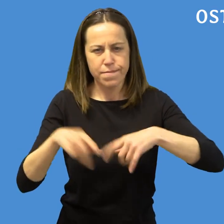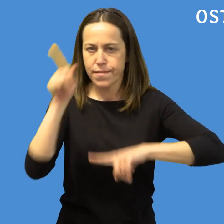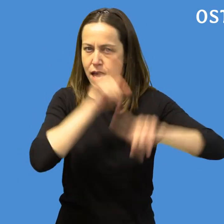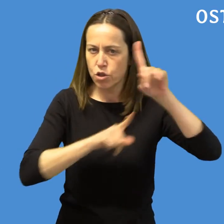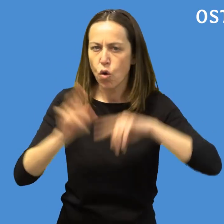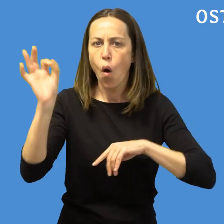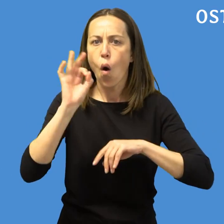problema